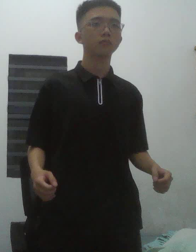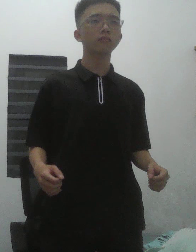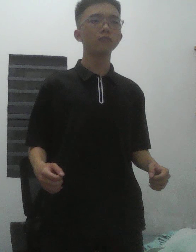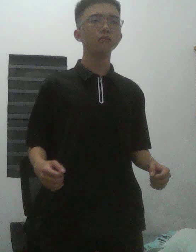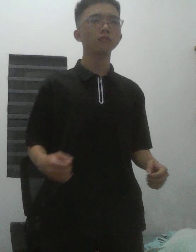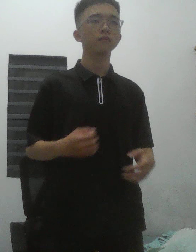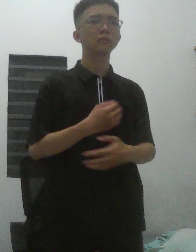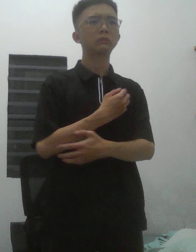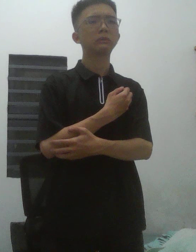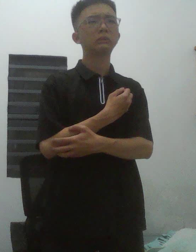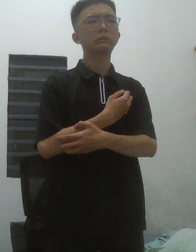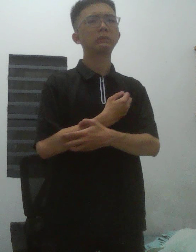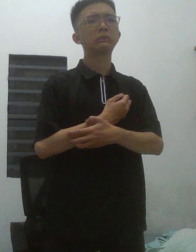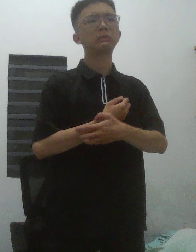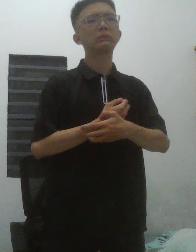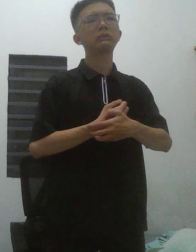ngheo